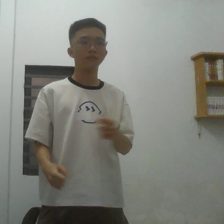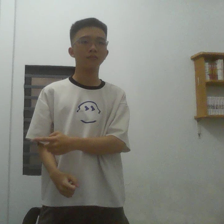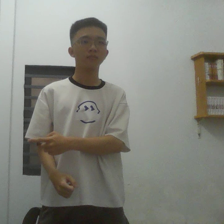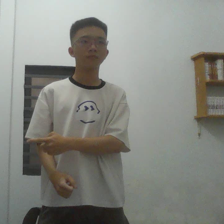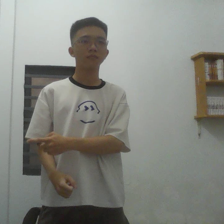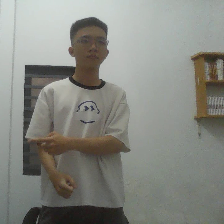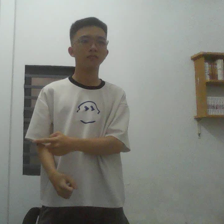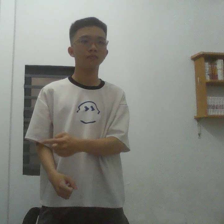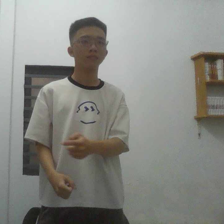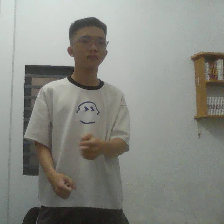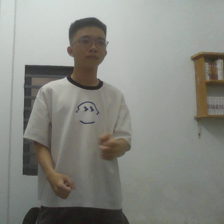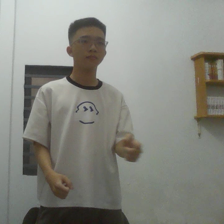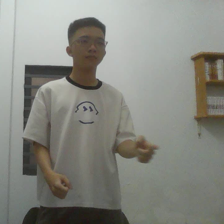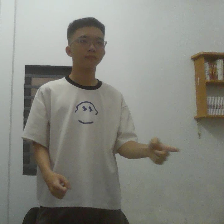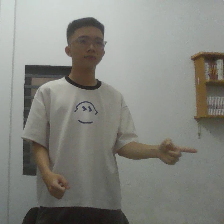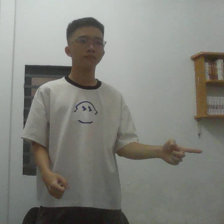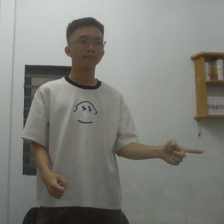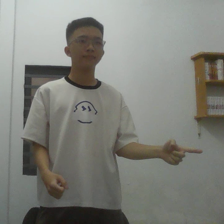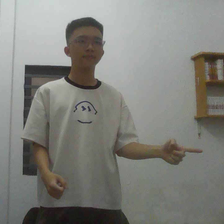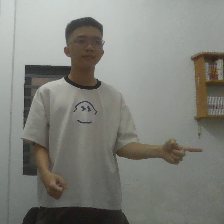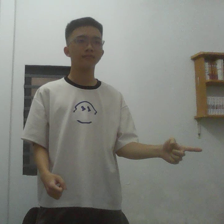cac ban